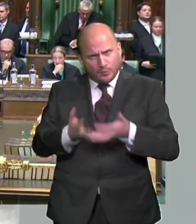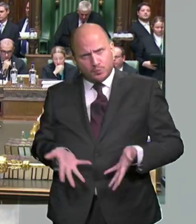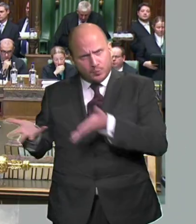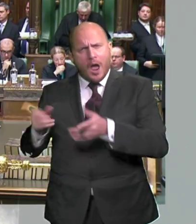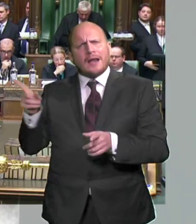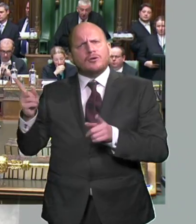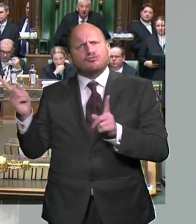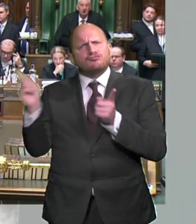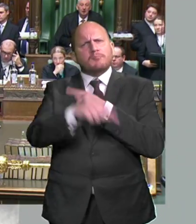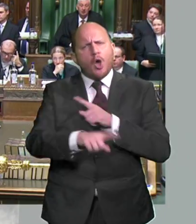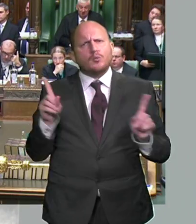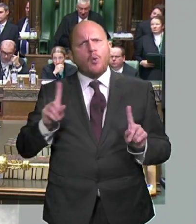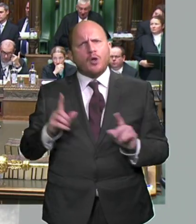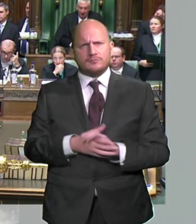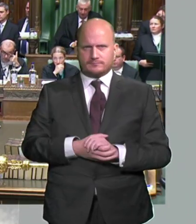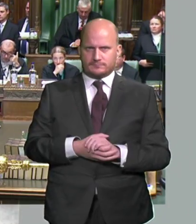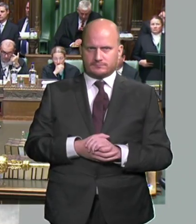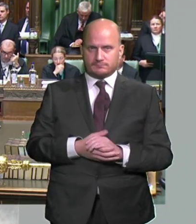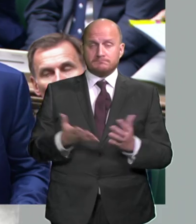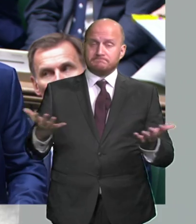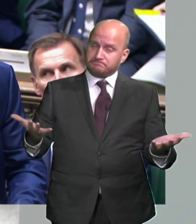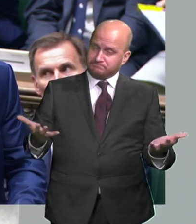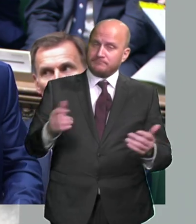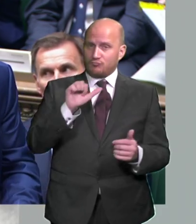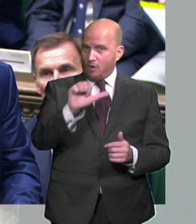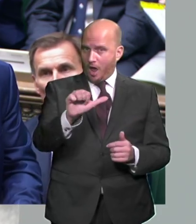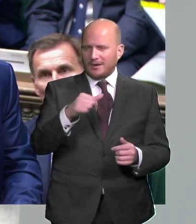My honourable Friend is absolutely right to raise this issue.